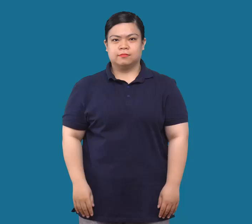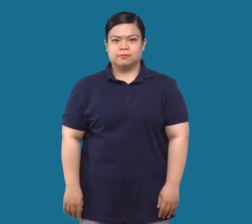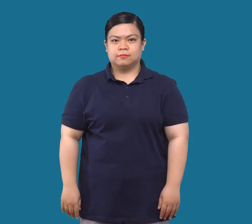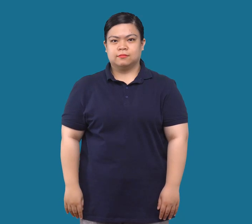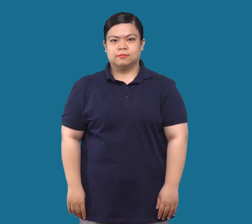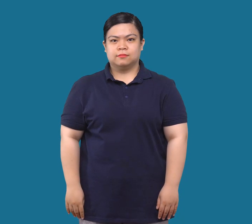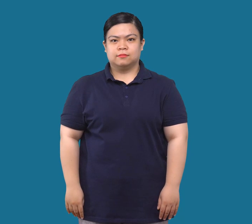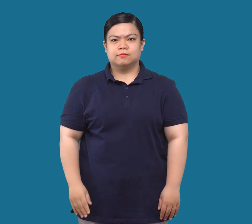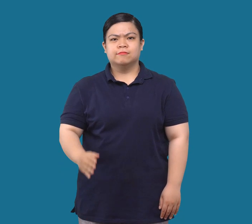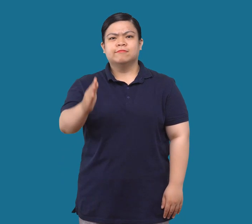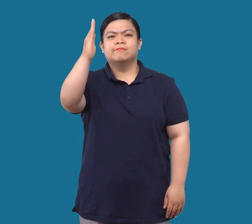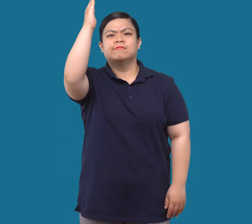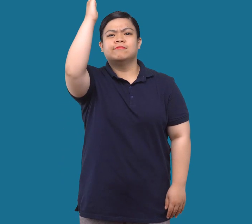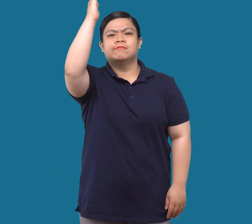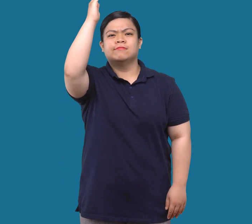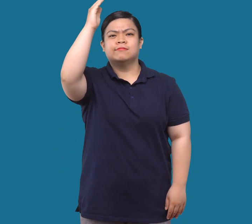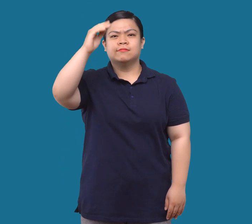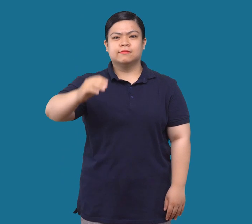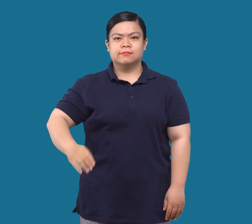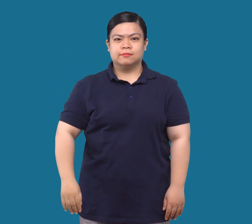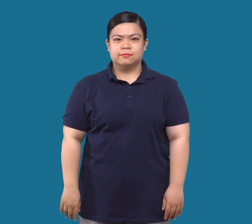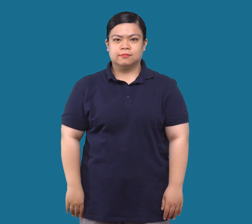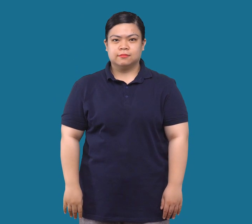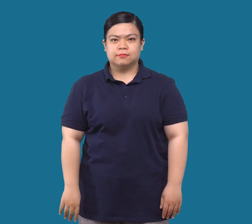thắc mắc